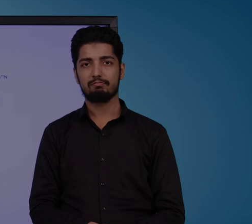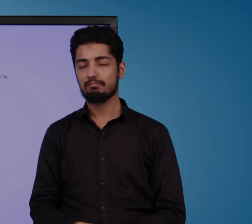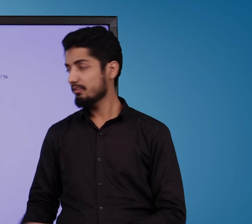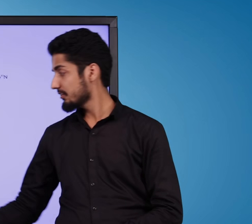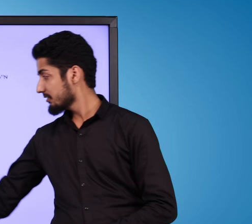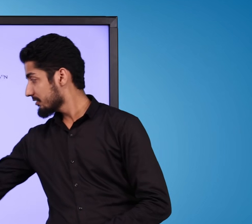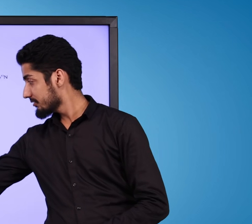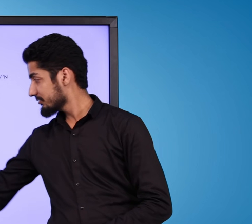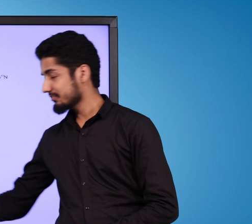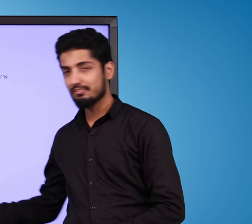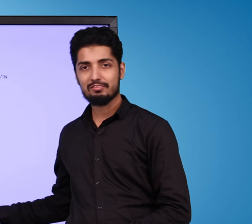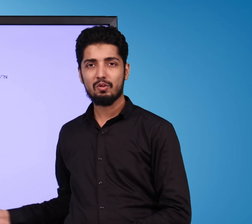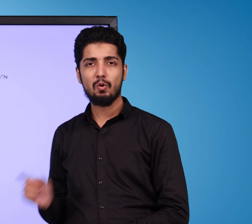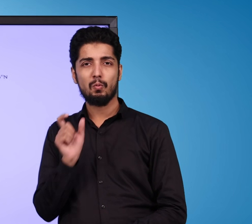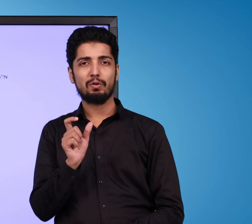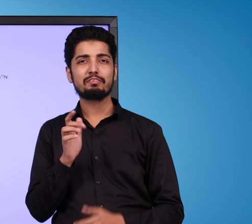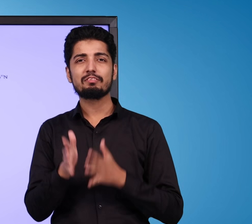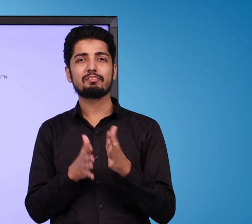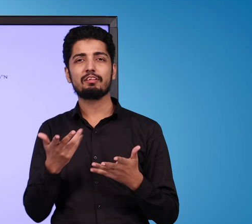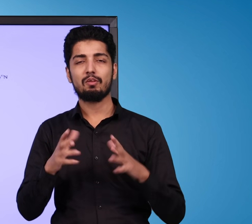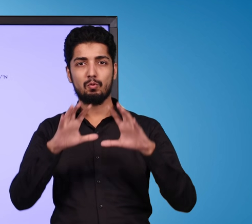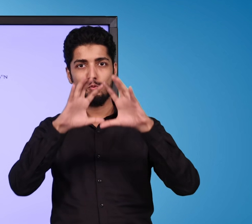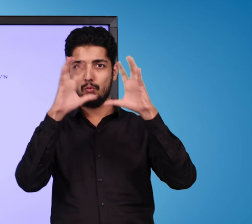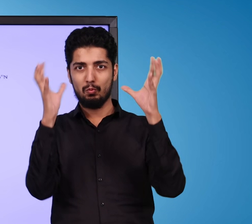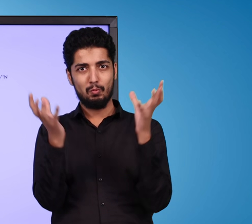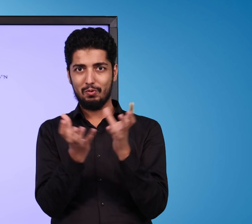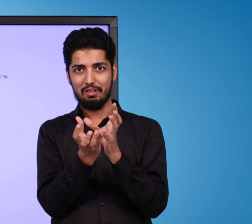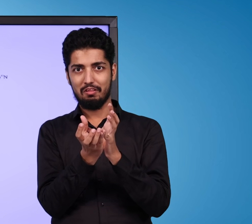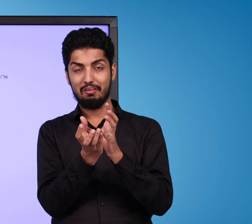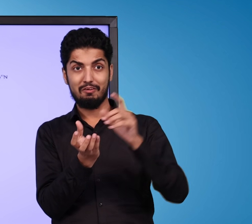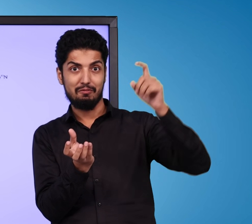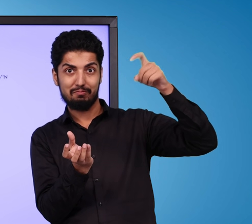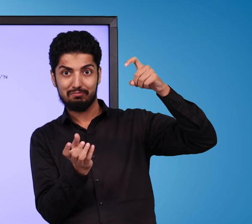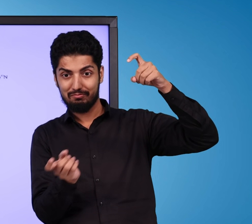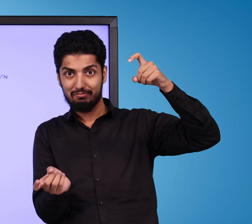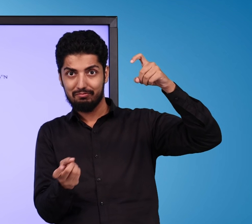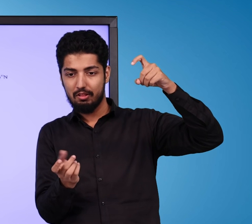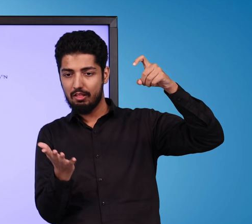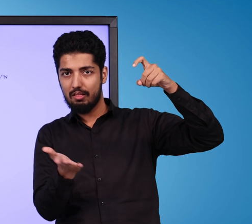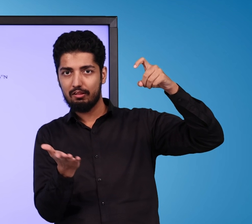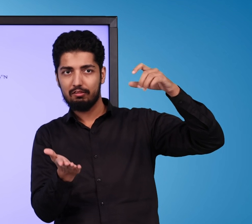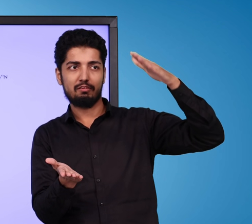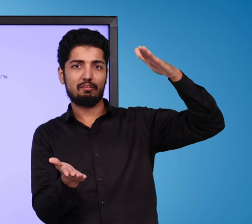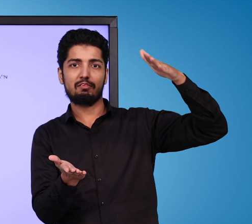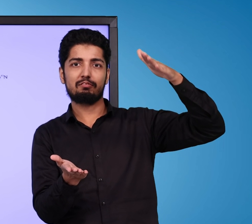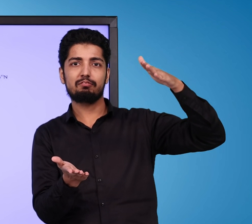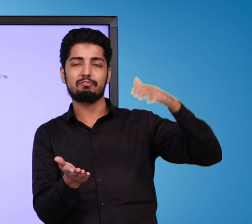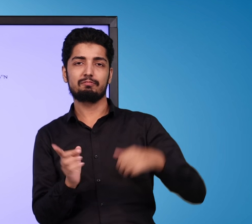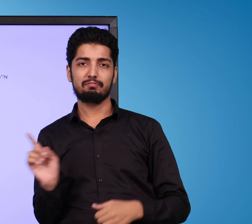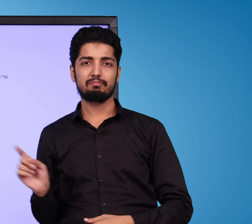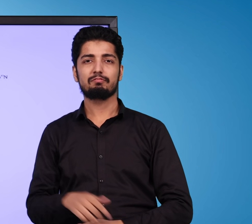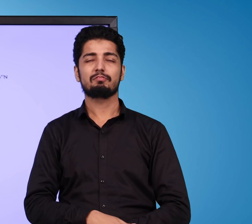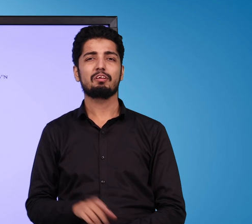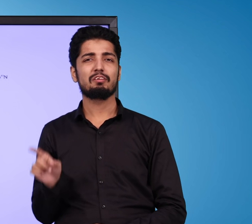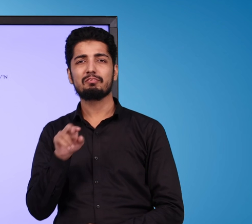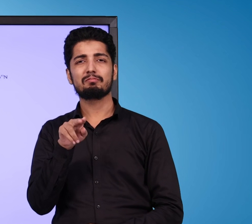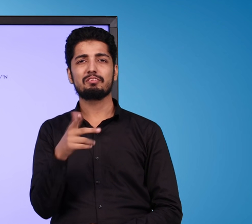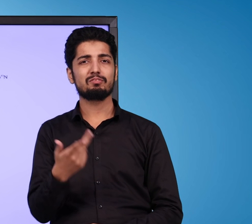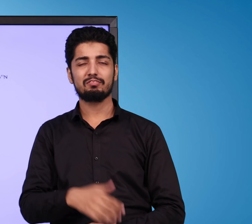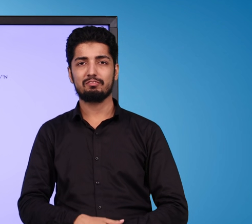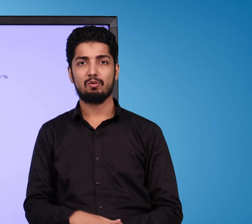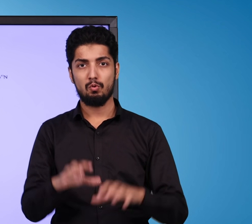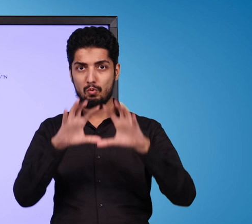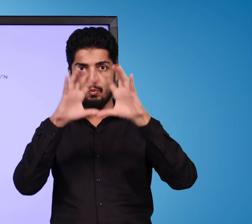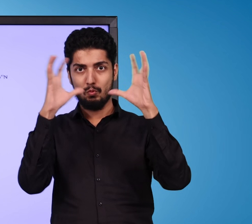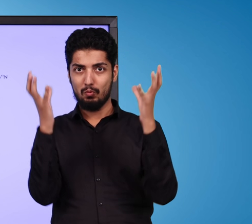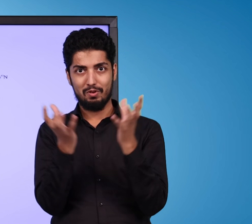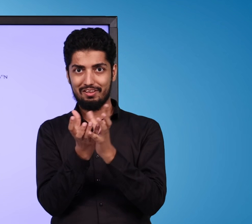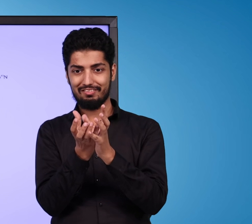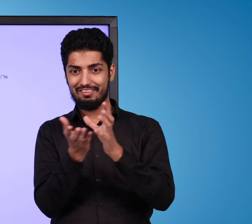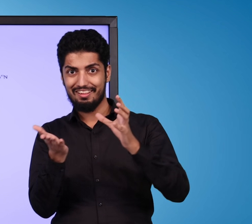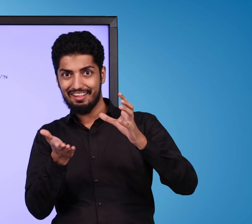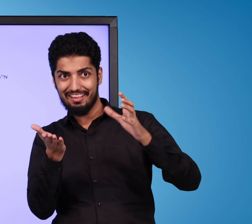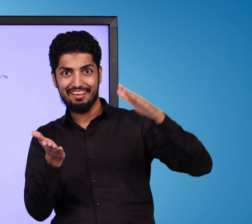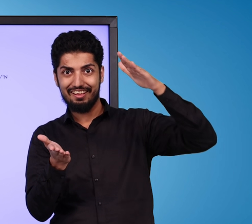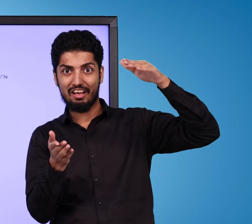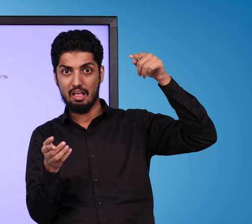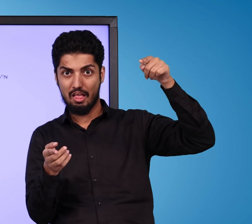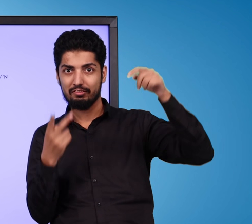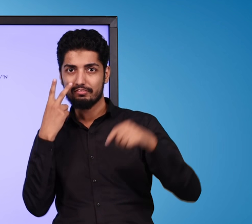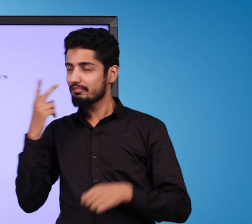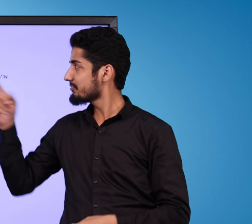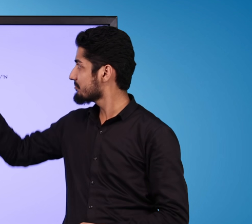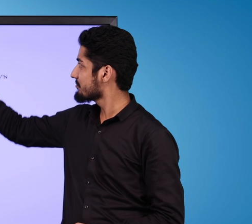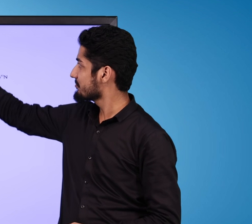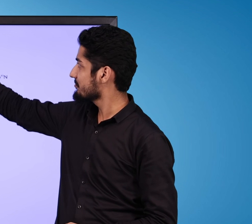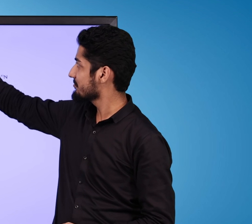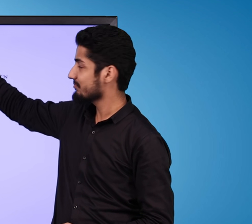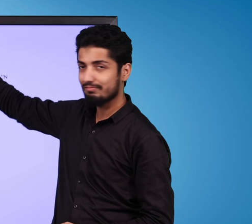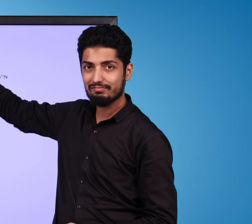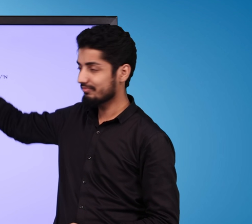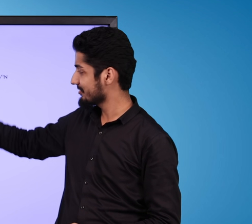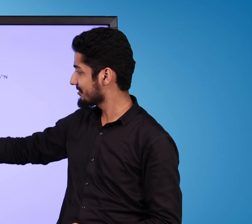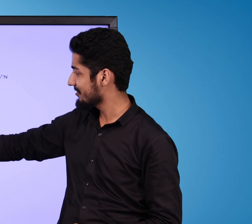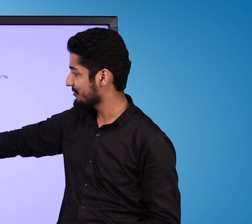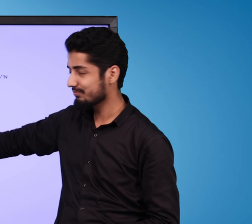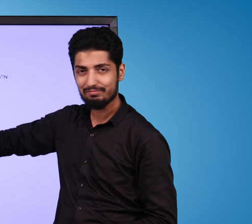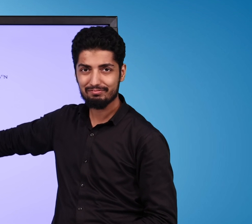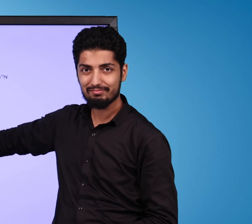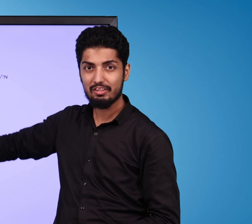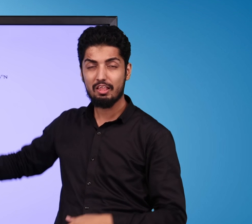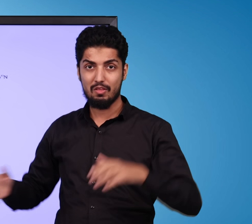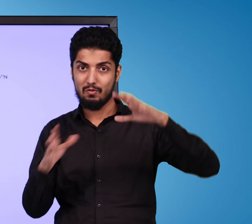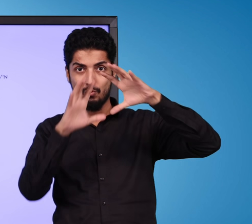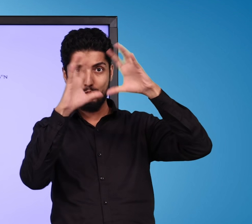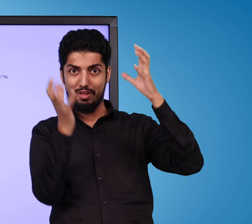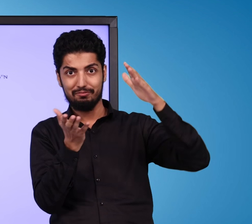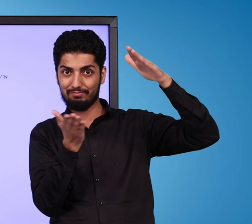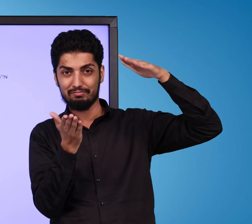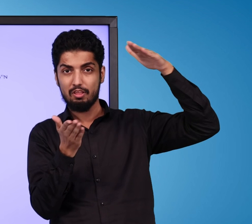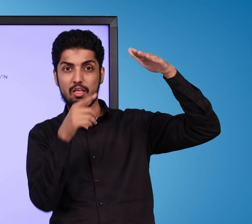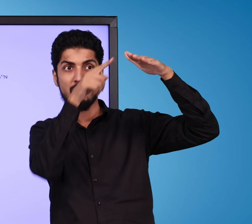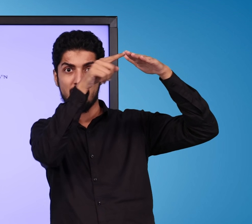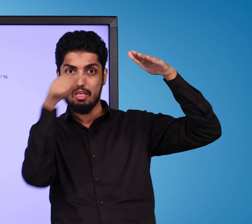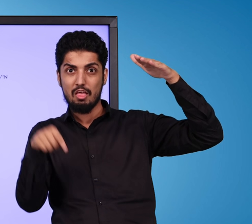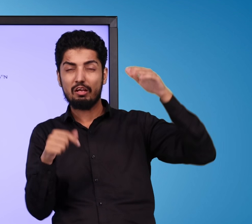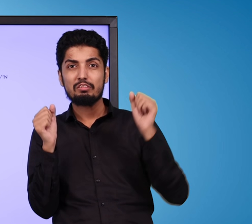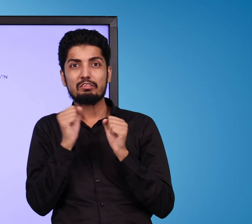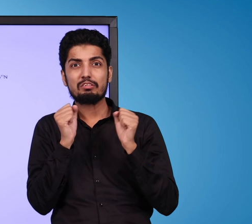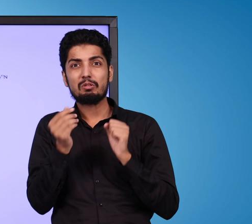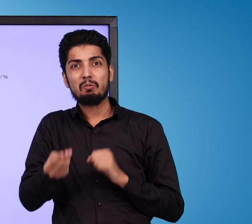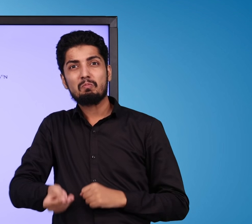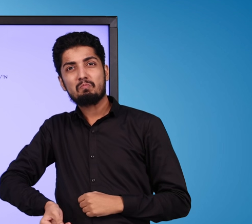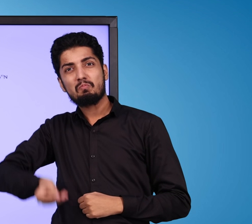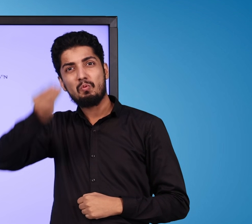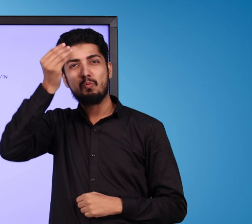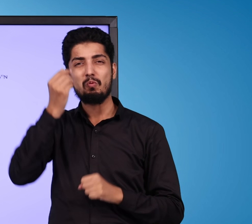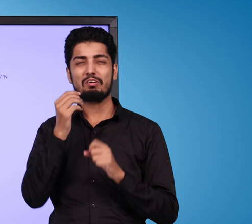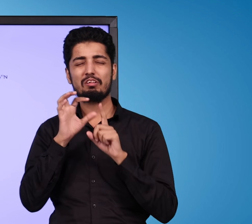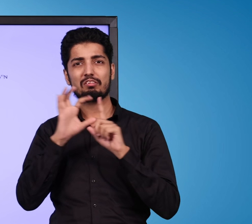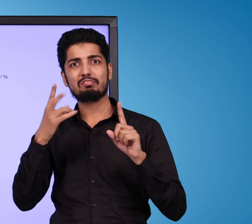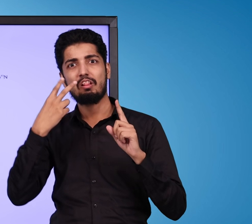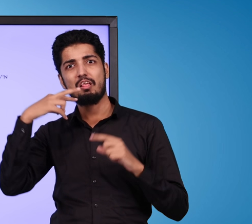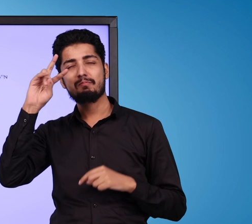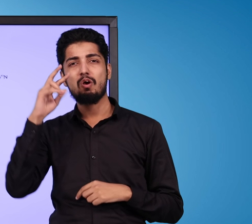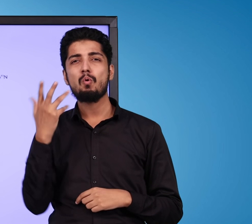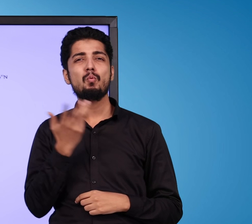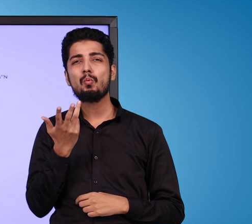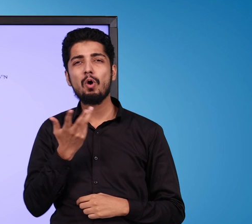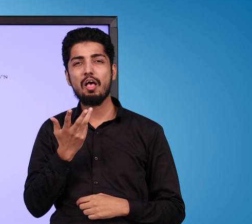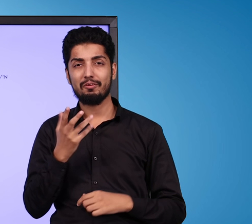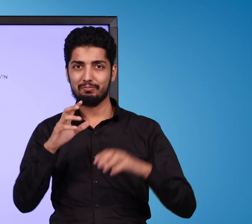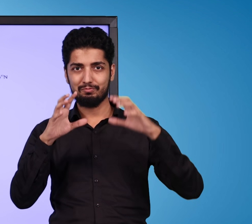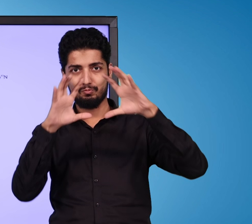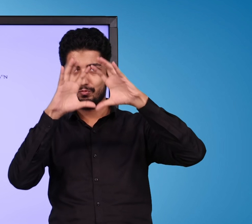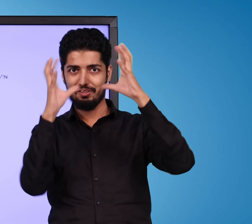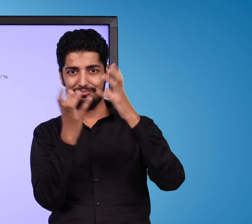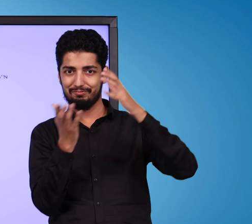Frigid zone, Polar region This sign means polar regions. These are the areas Lying between the Arctic Circle and the North Pole in the Northern Hemisphere and the Antarctic Circle. And the South Pole in the Southern Hemisphere. These areas are very cold